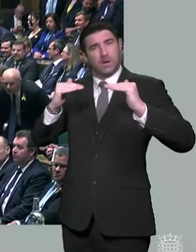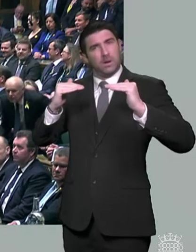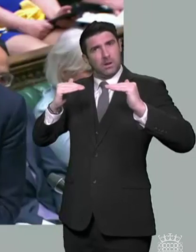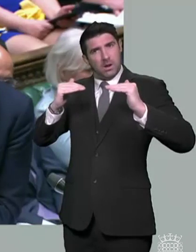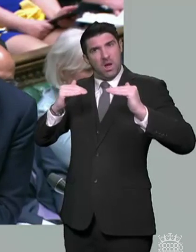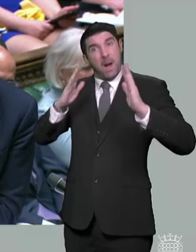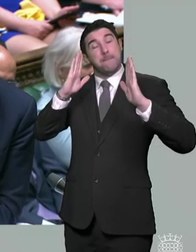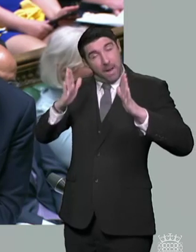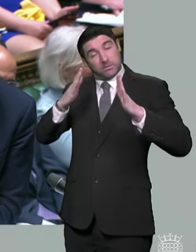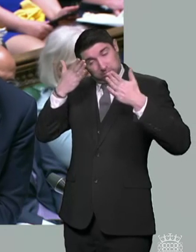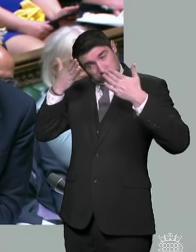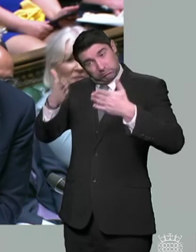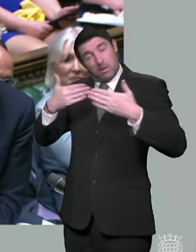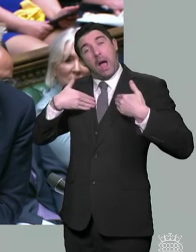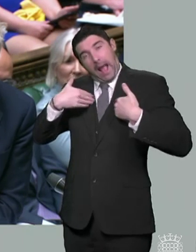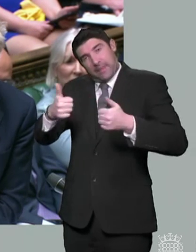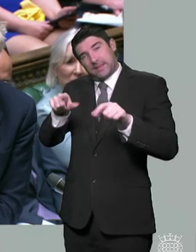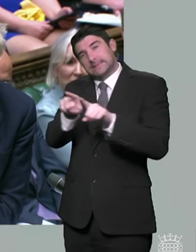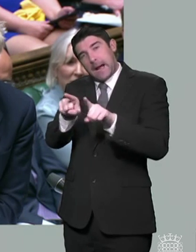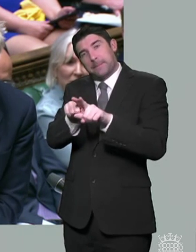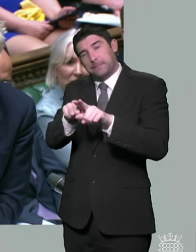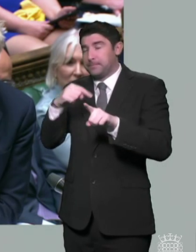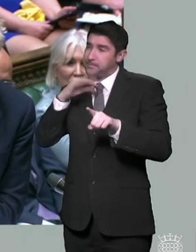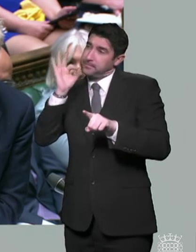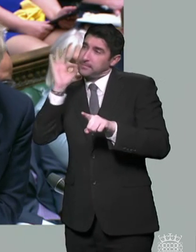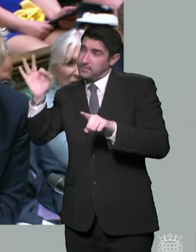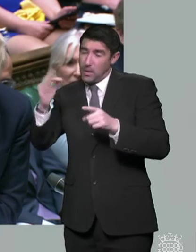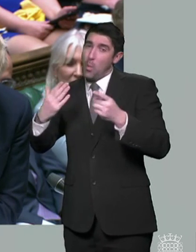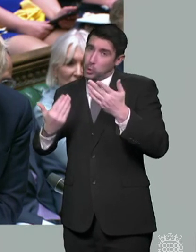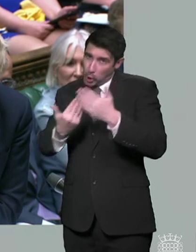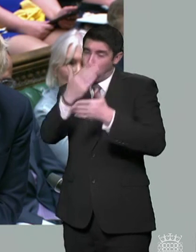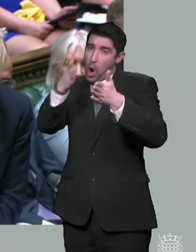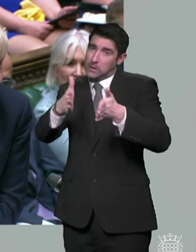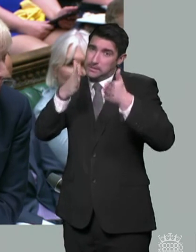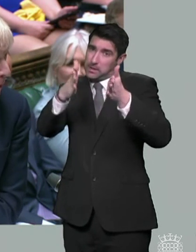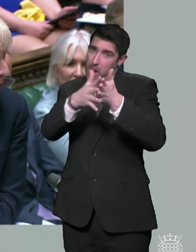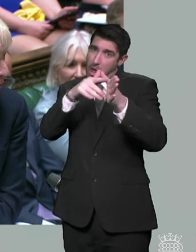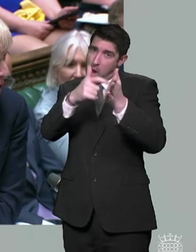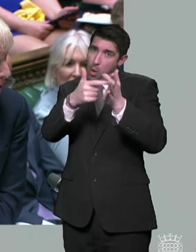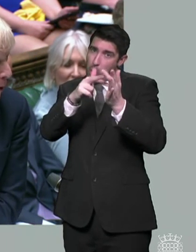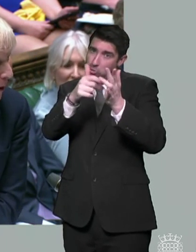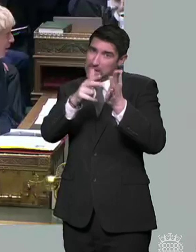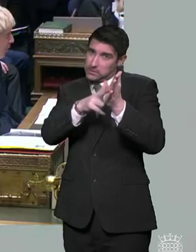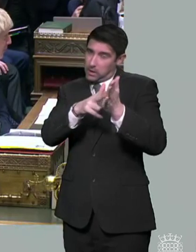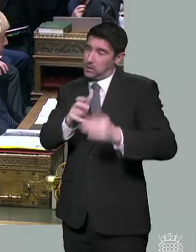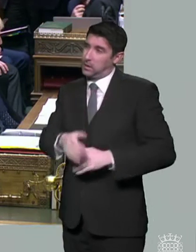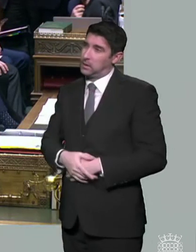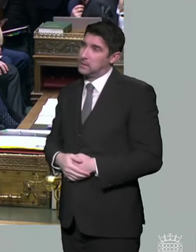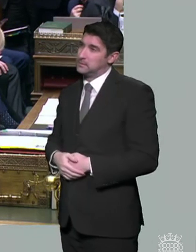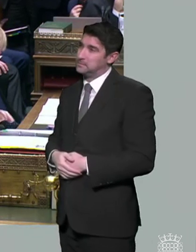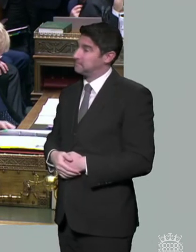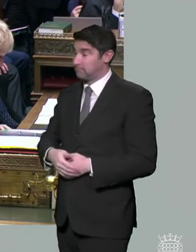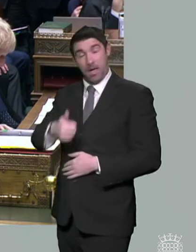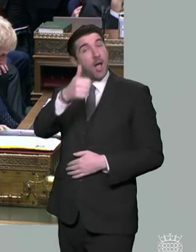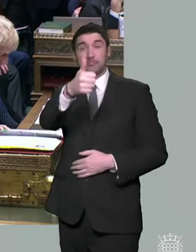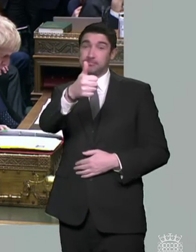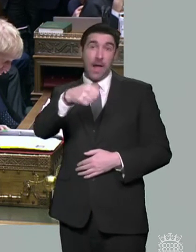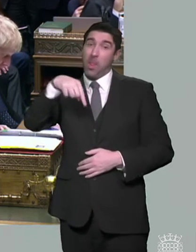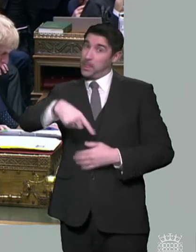This Government are building a record number of hospitals—a total of 48—across the country.